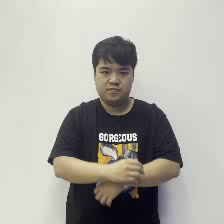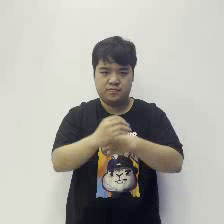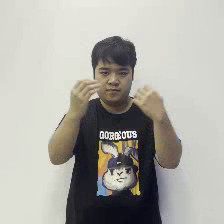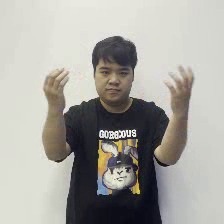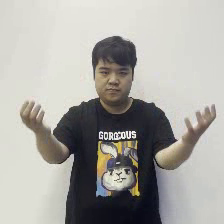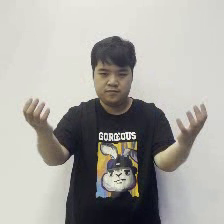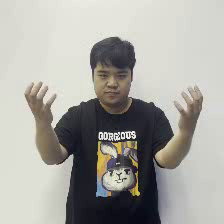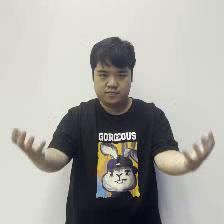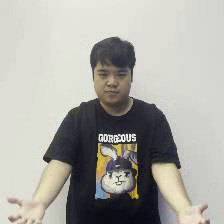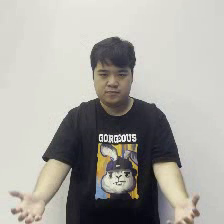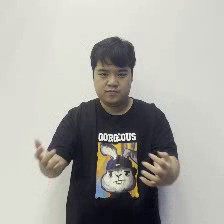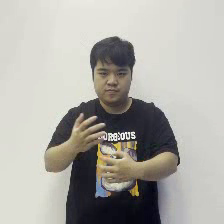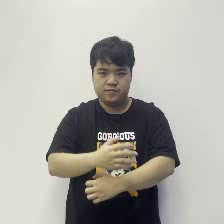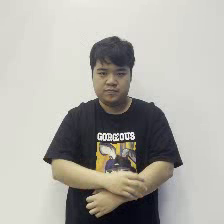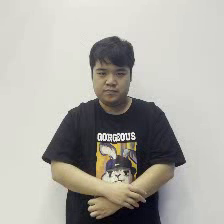Nặng